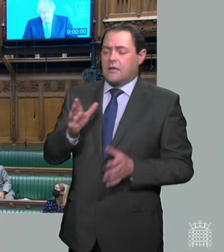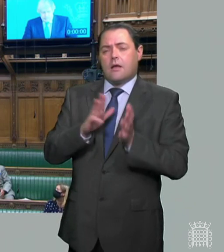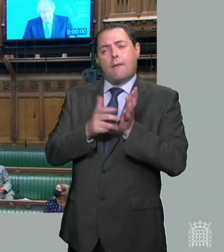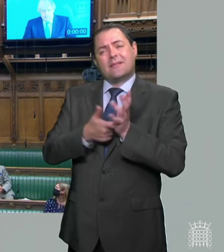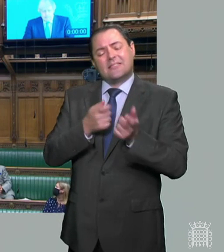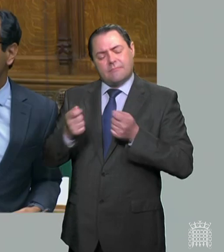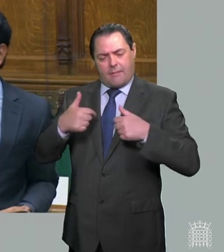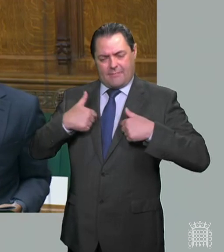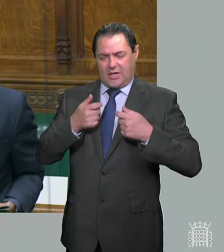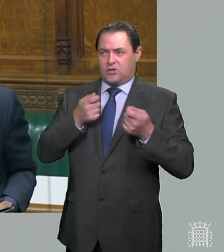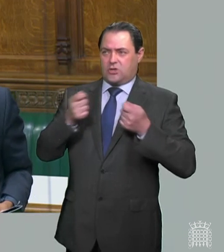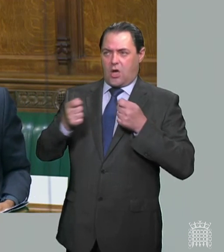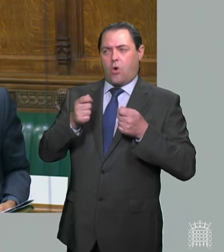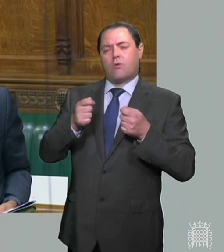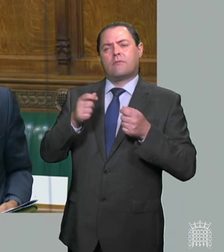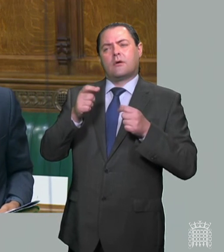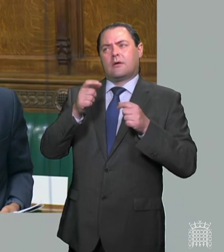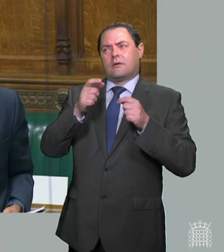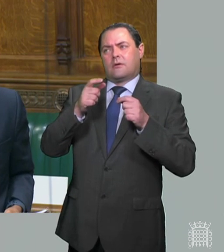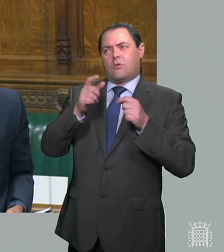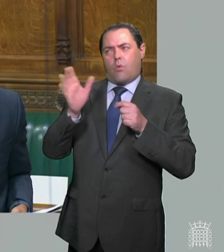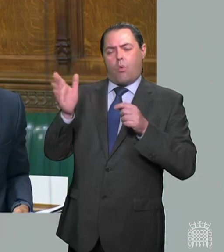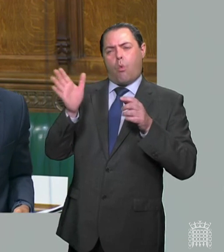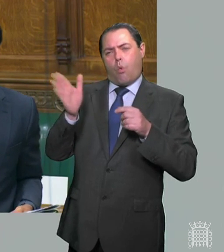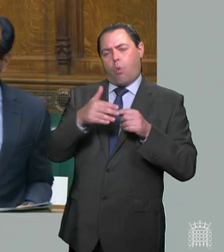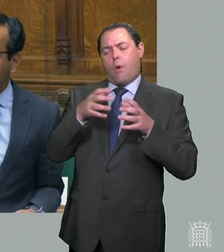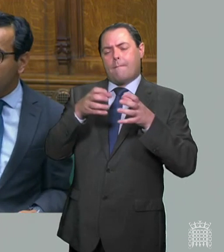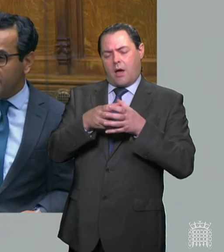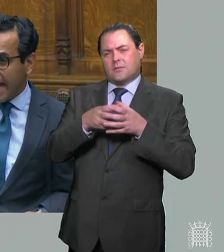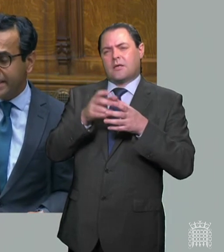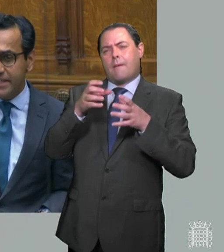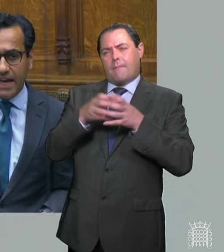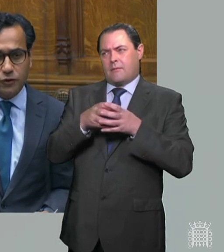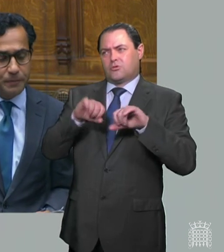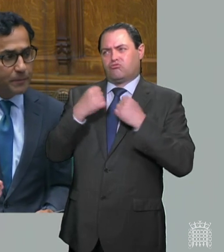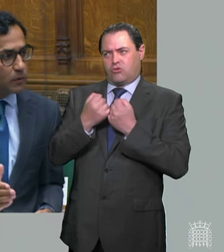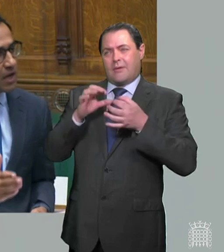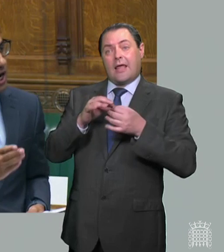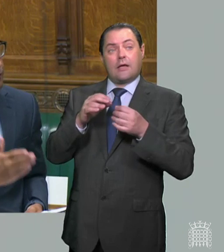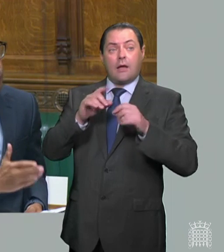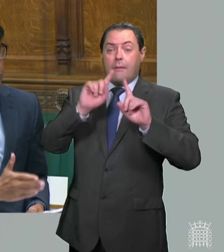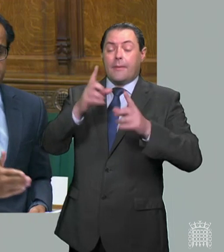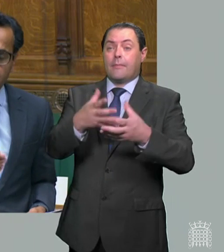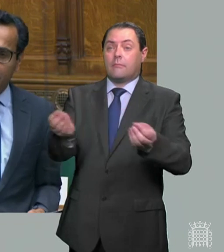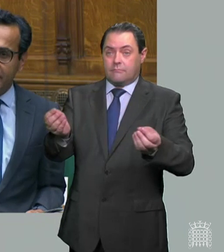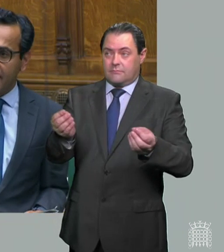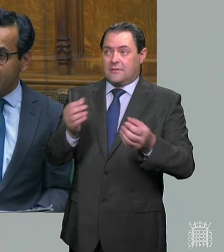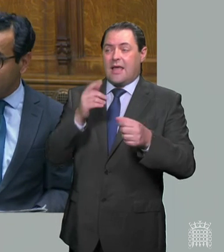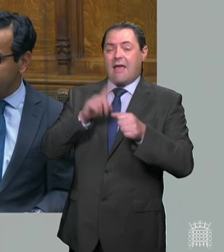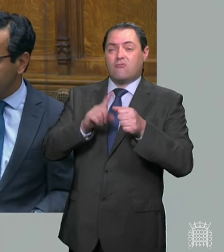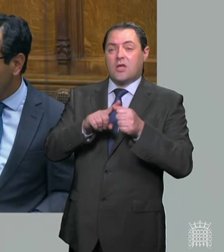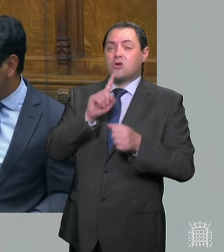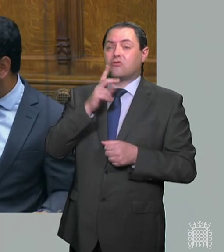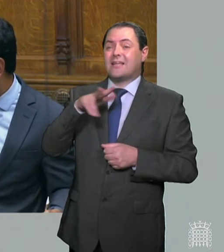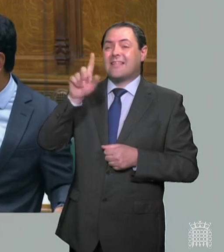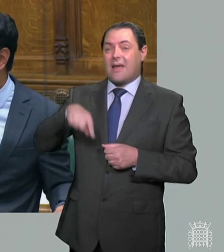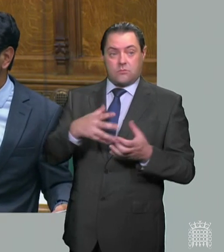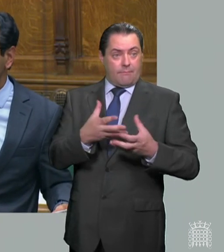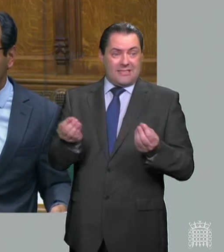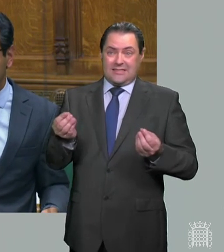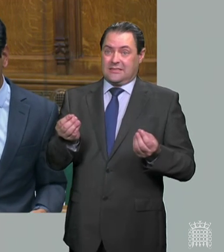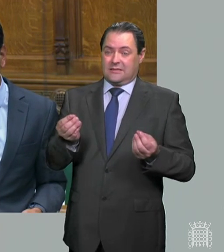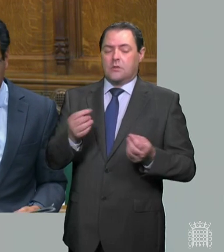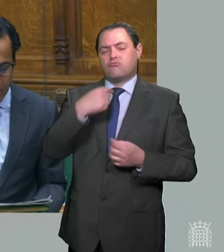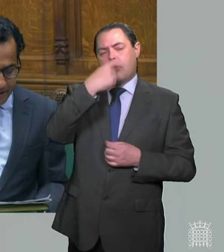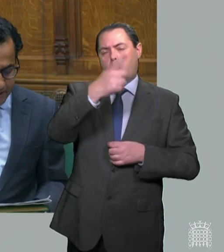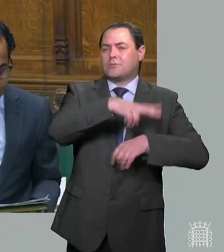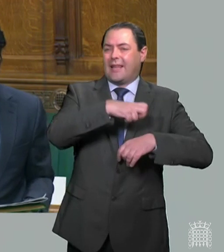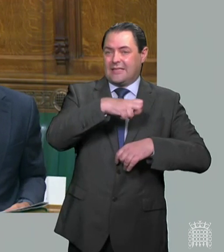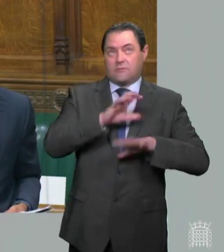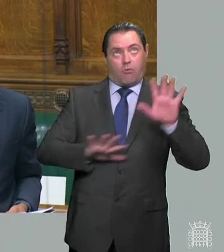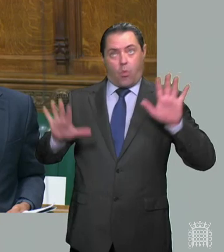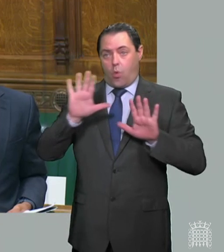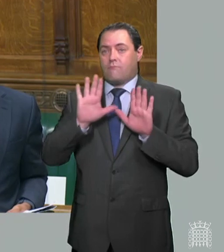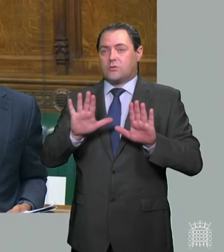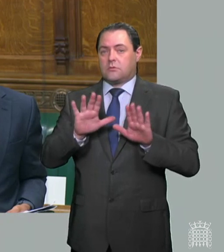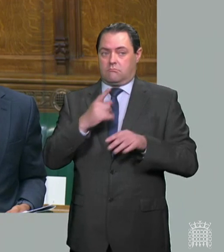As chair of the all-party parliamentary group on missing children, I know that every year, 180,000 people are reported to the police as missing across our constituencies in the United Kingdom.